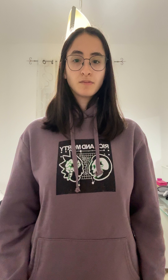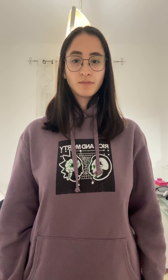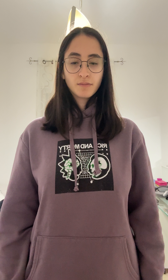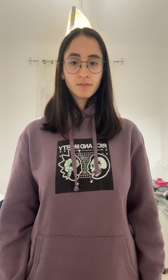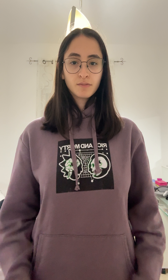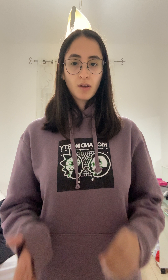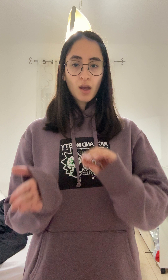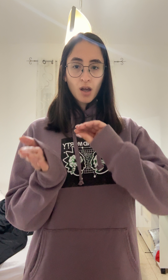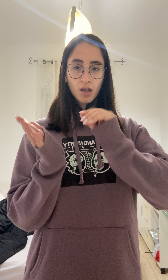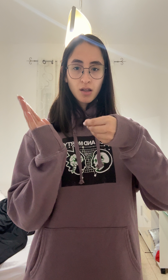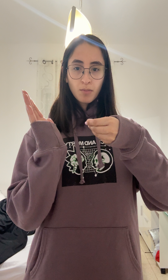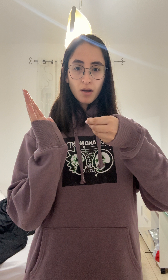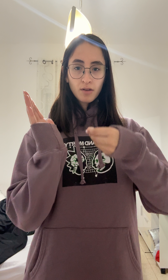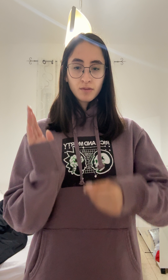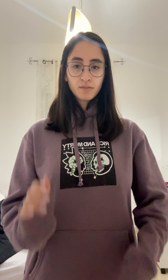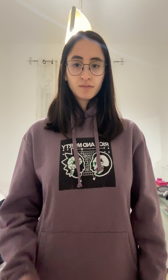חתימה